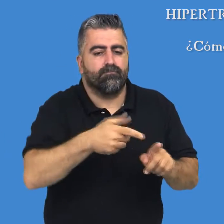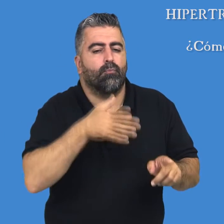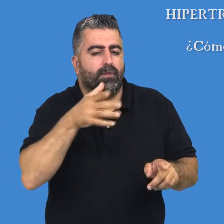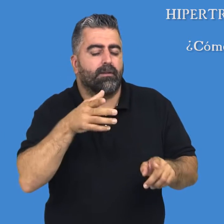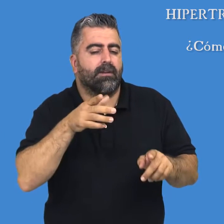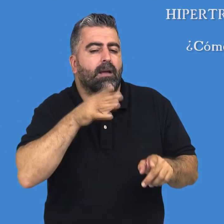motivo